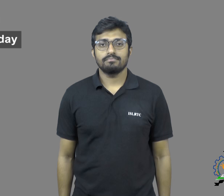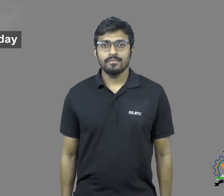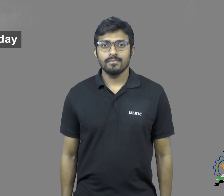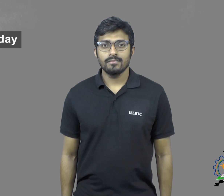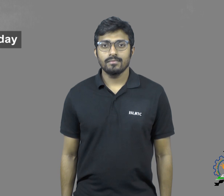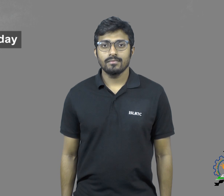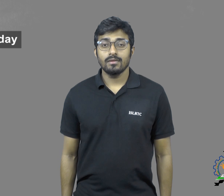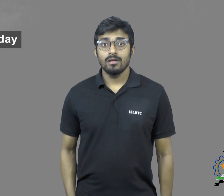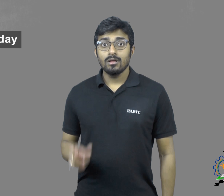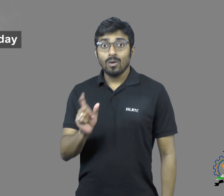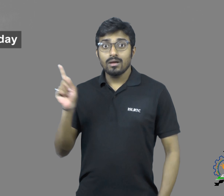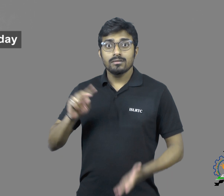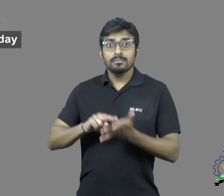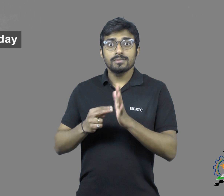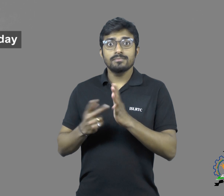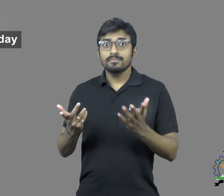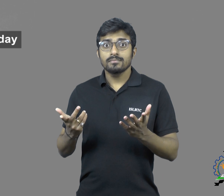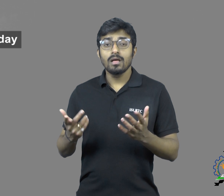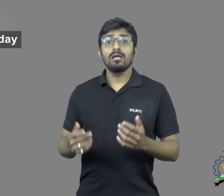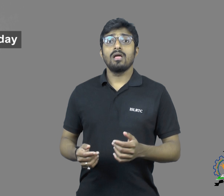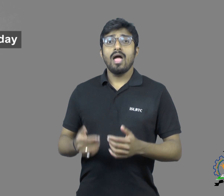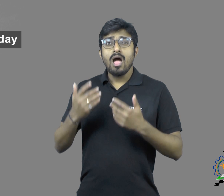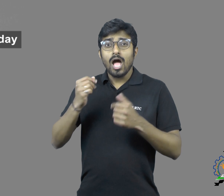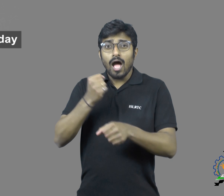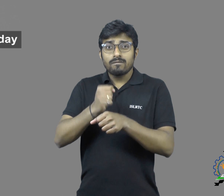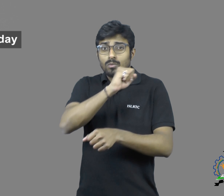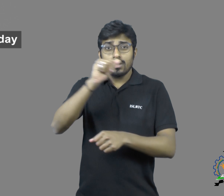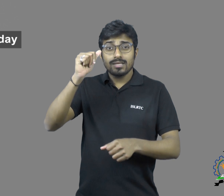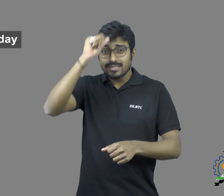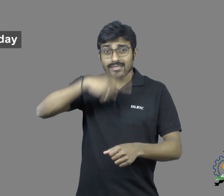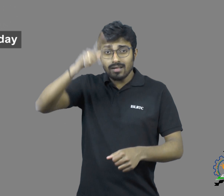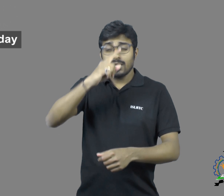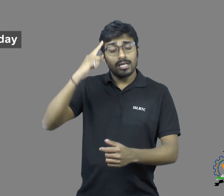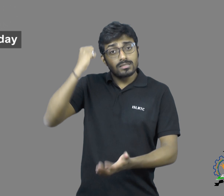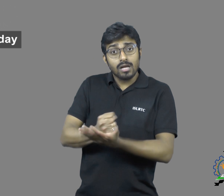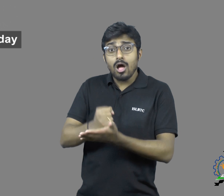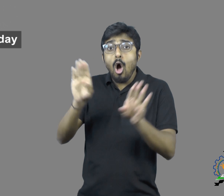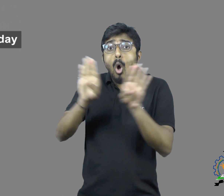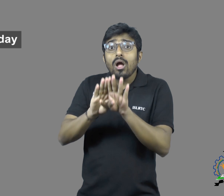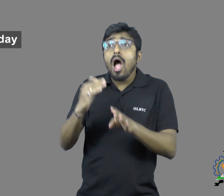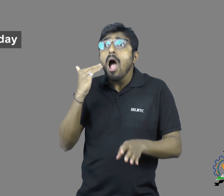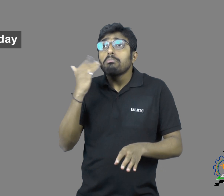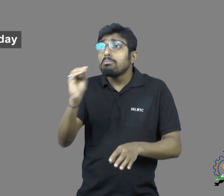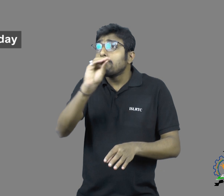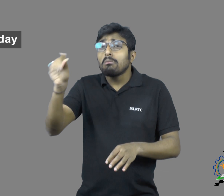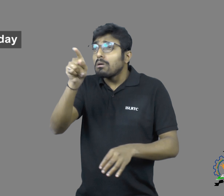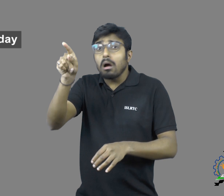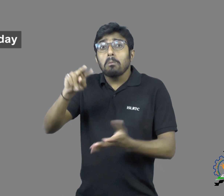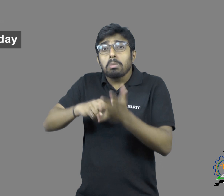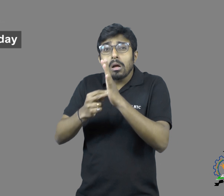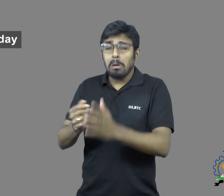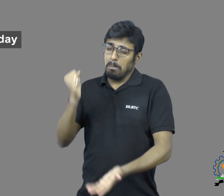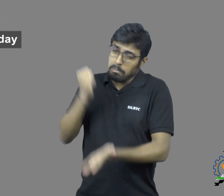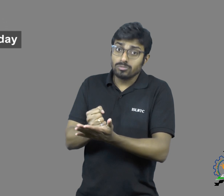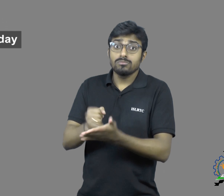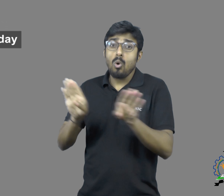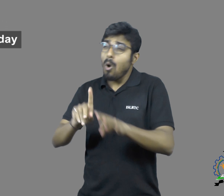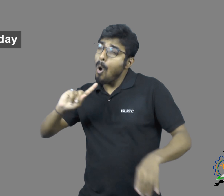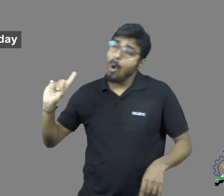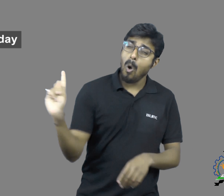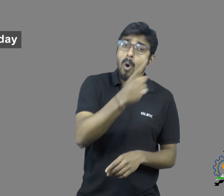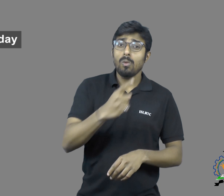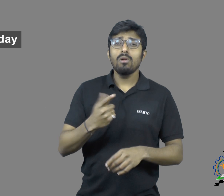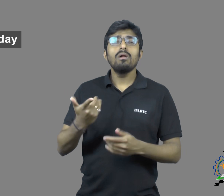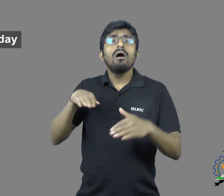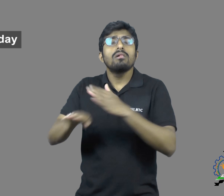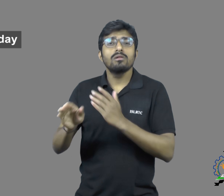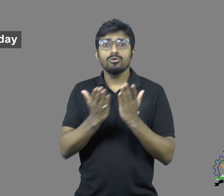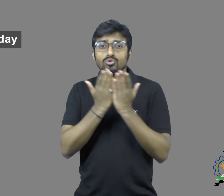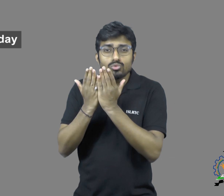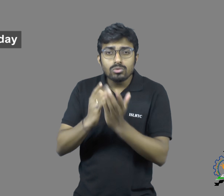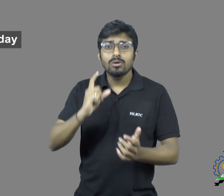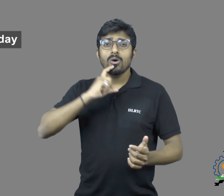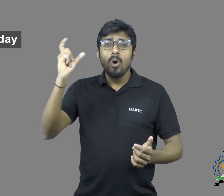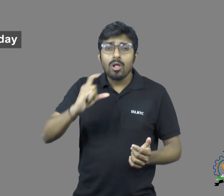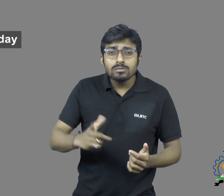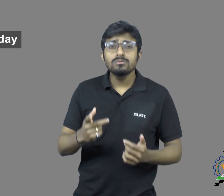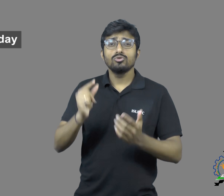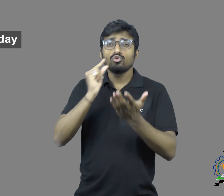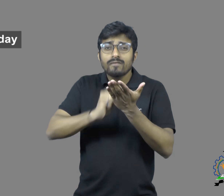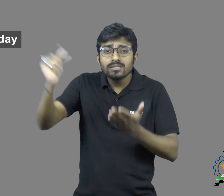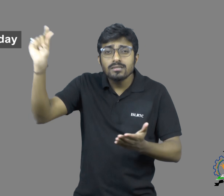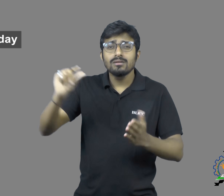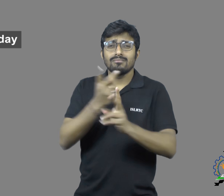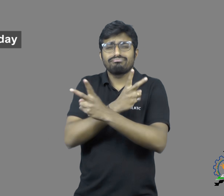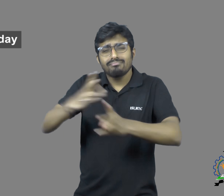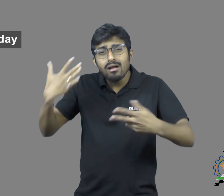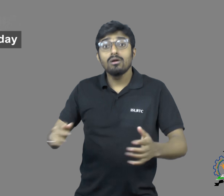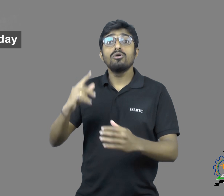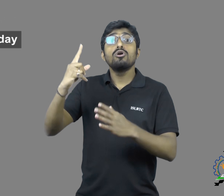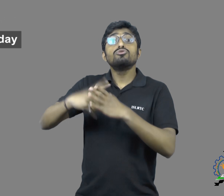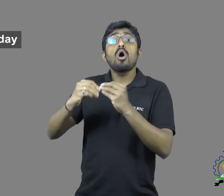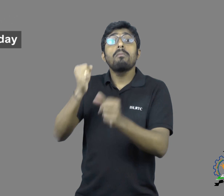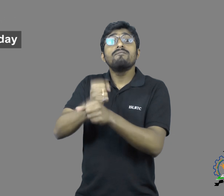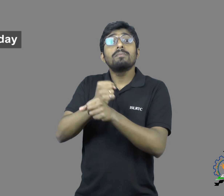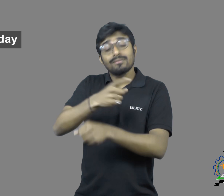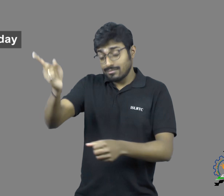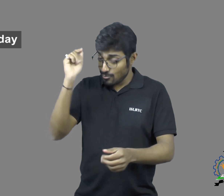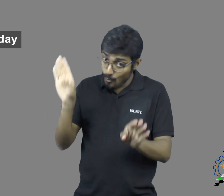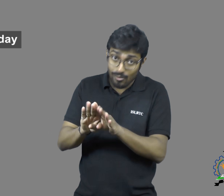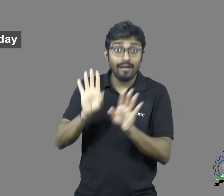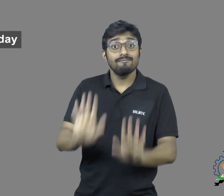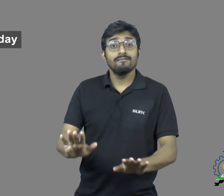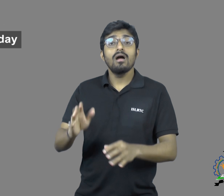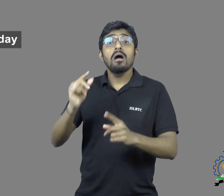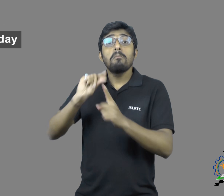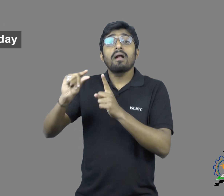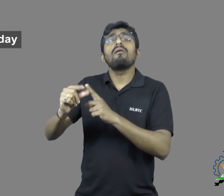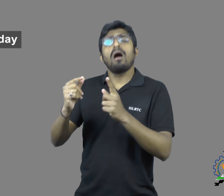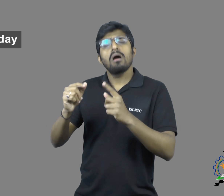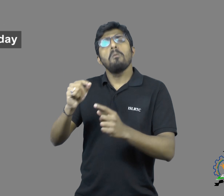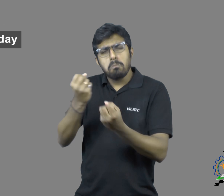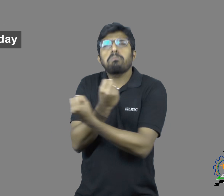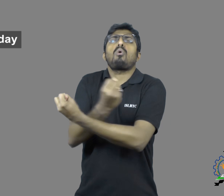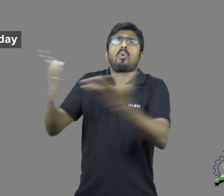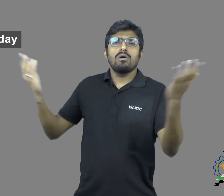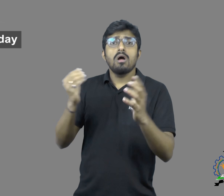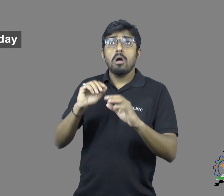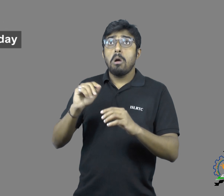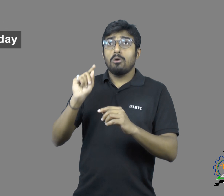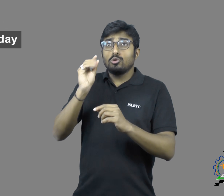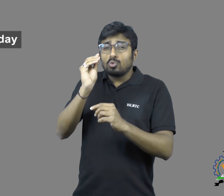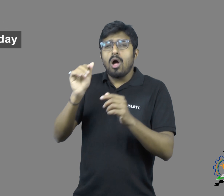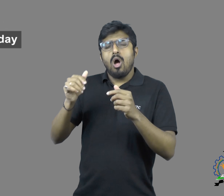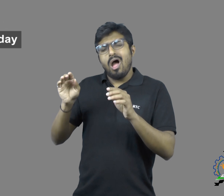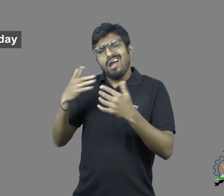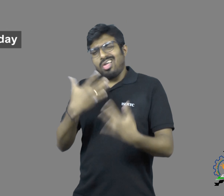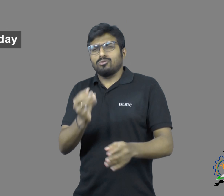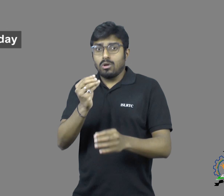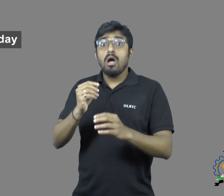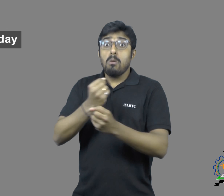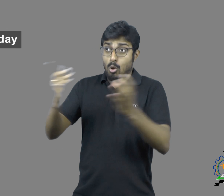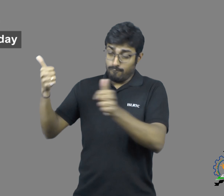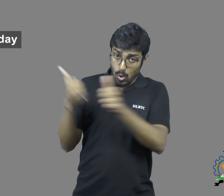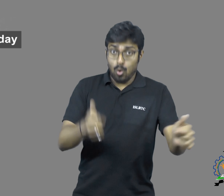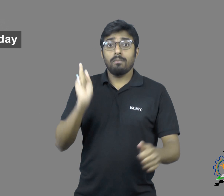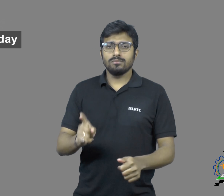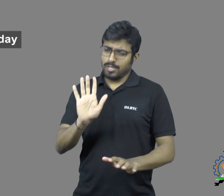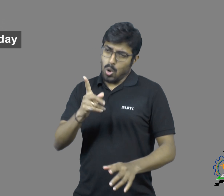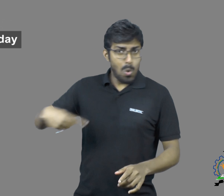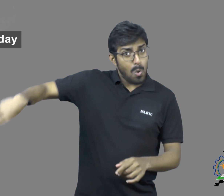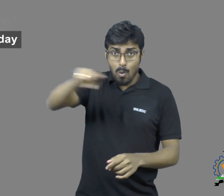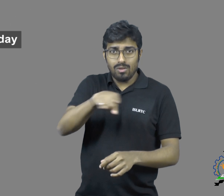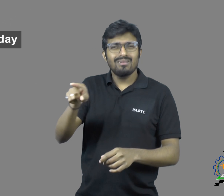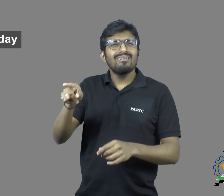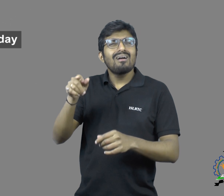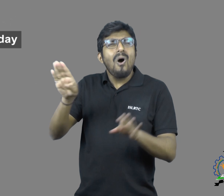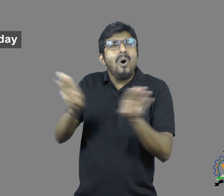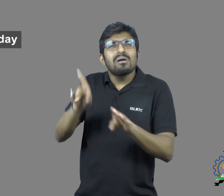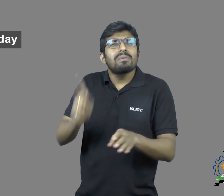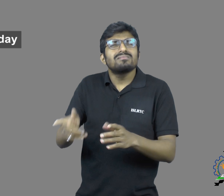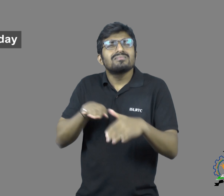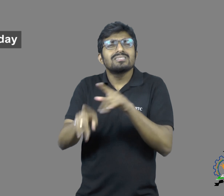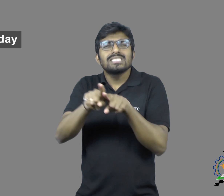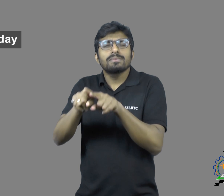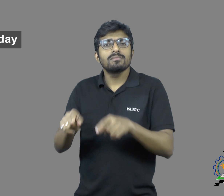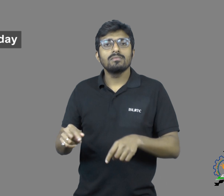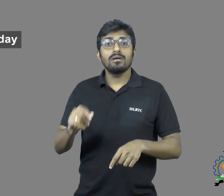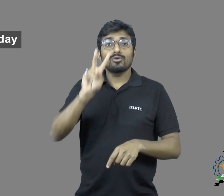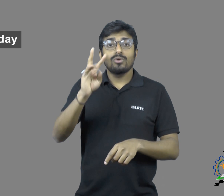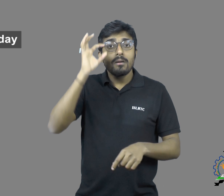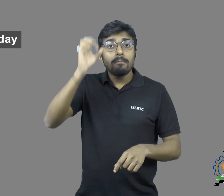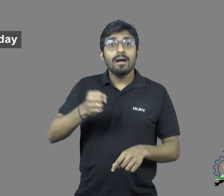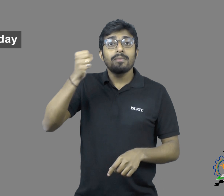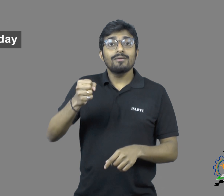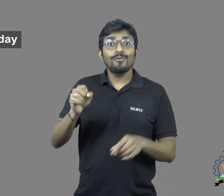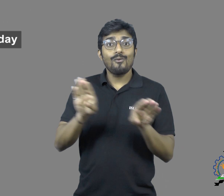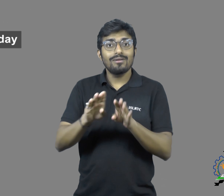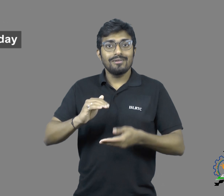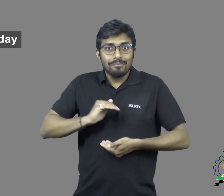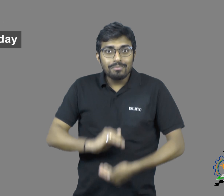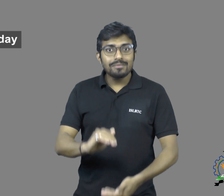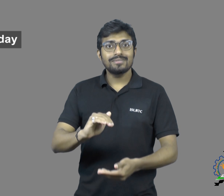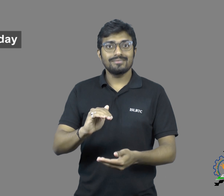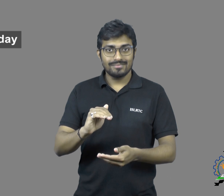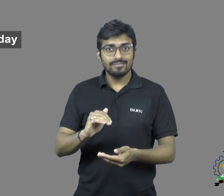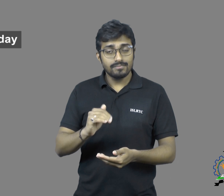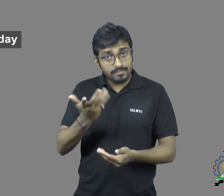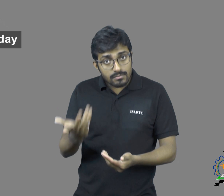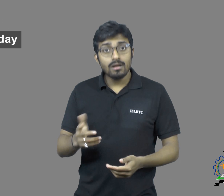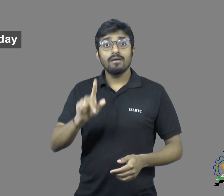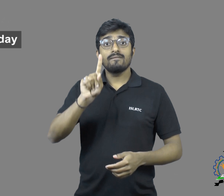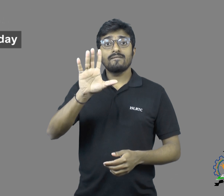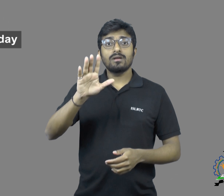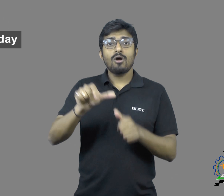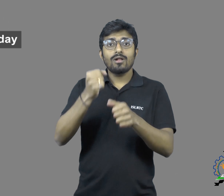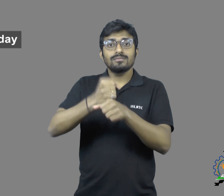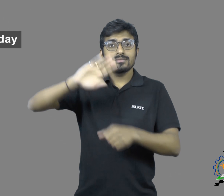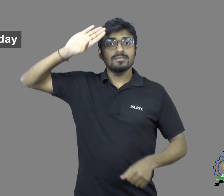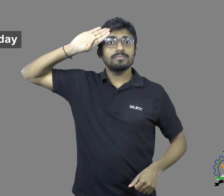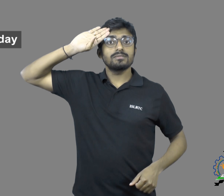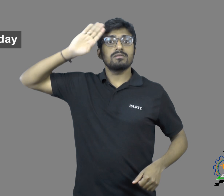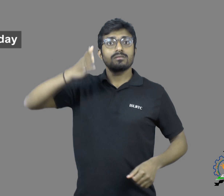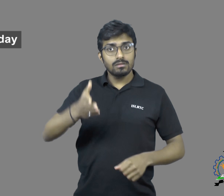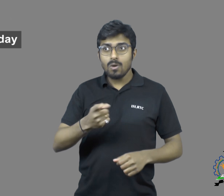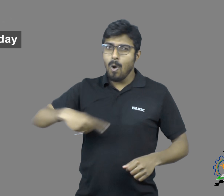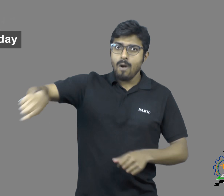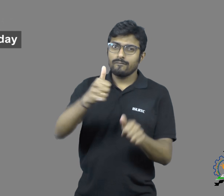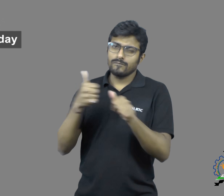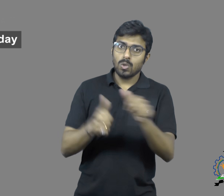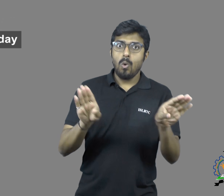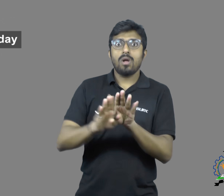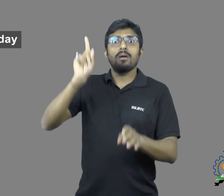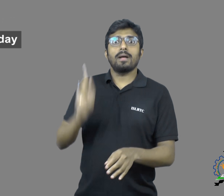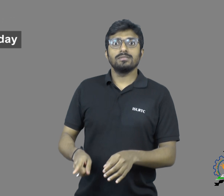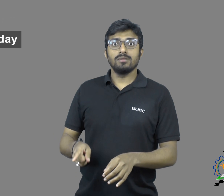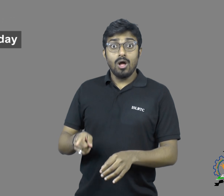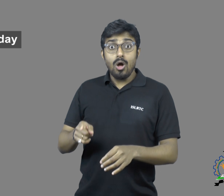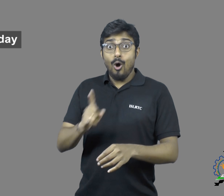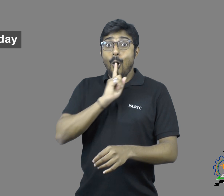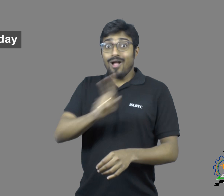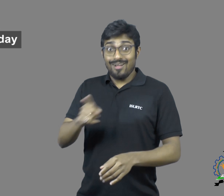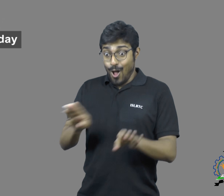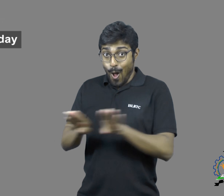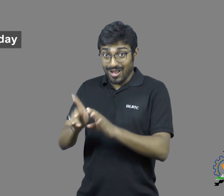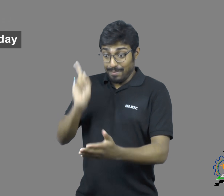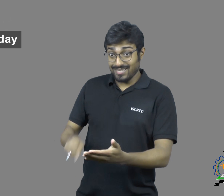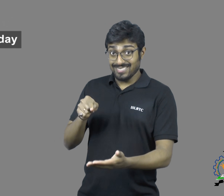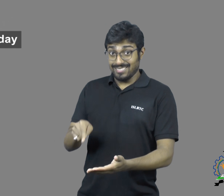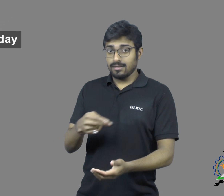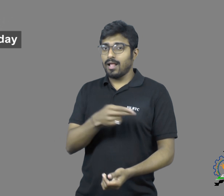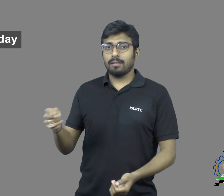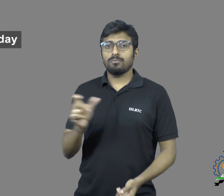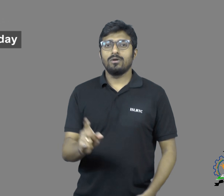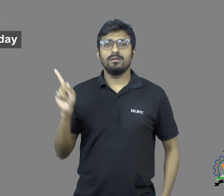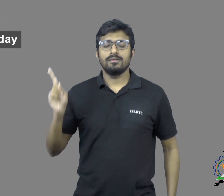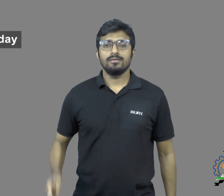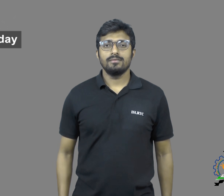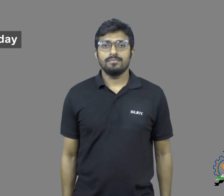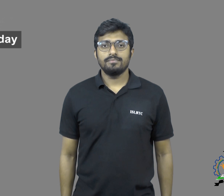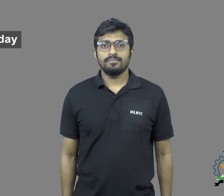Gazzeted Holiday